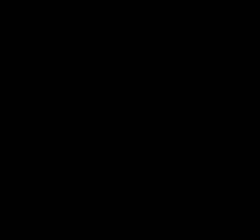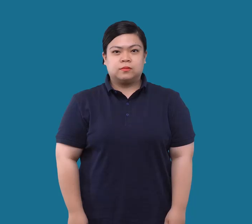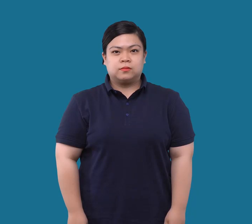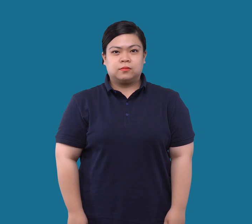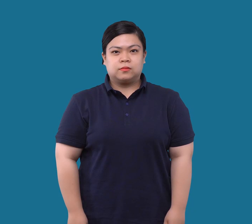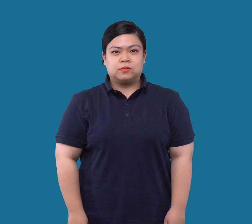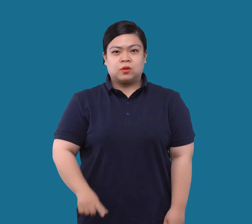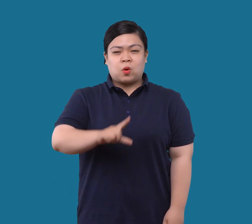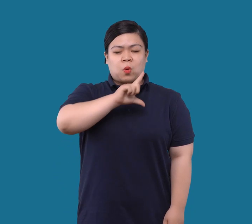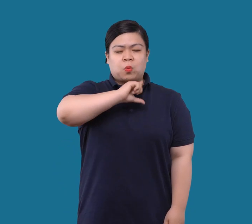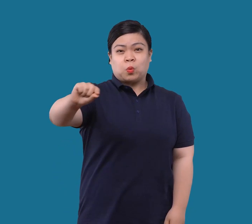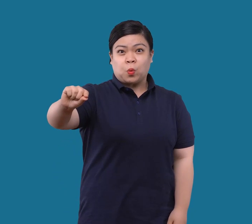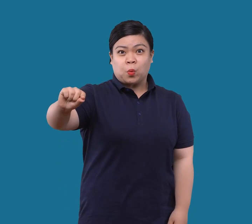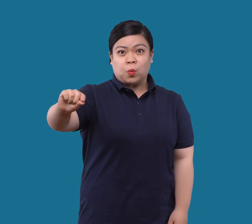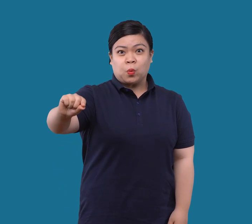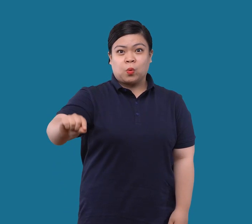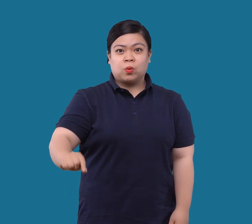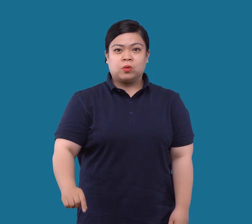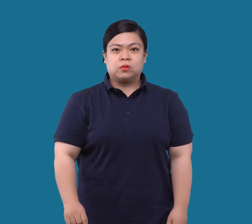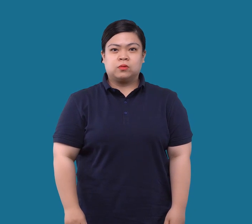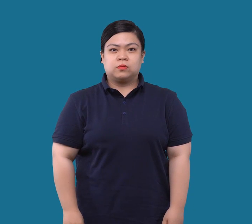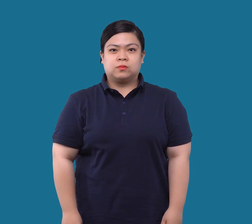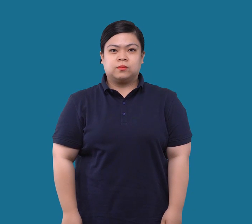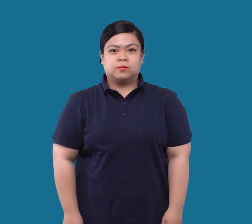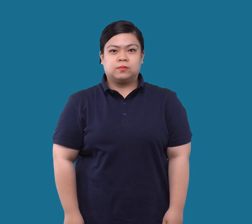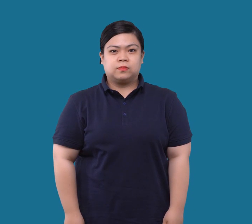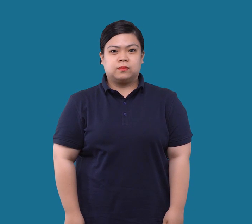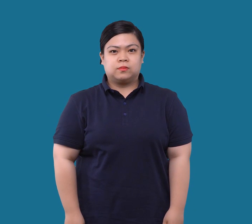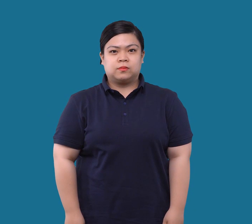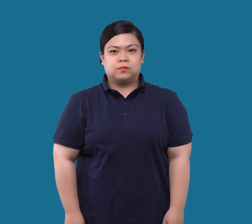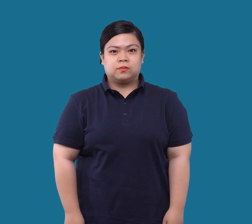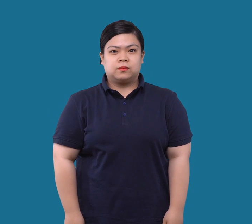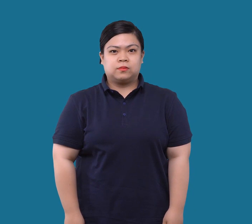cao tốc